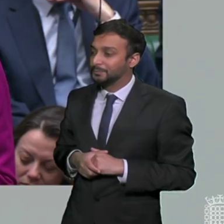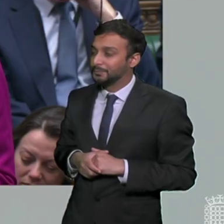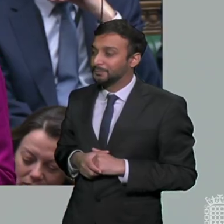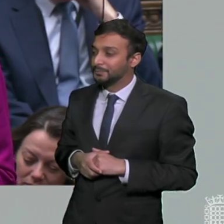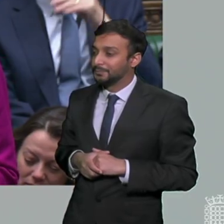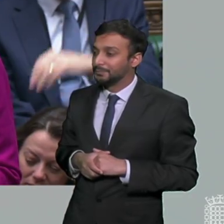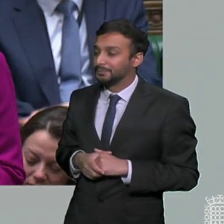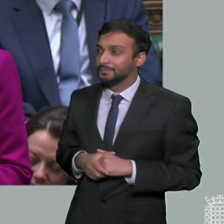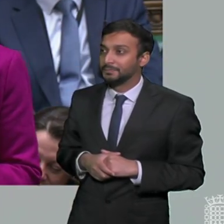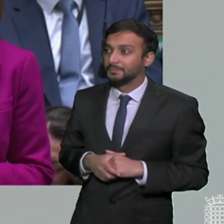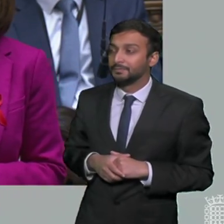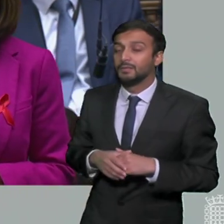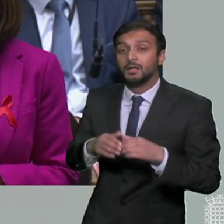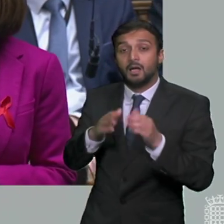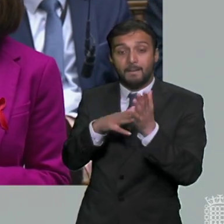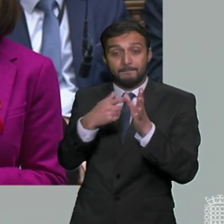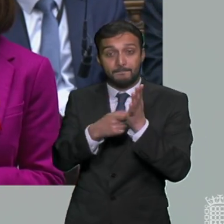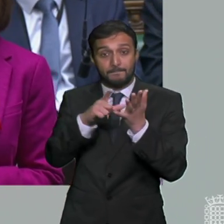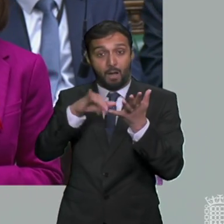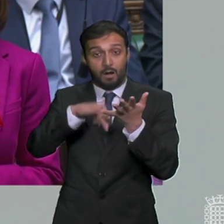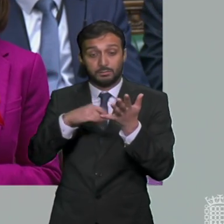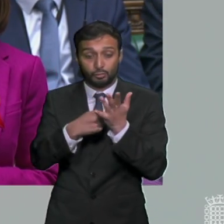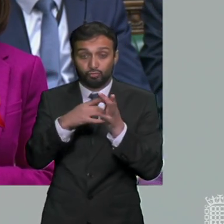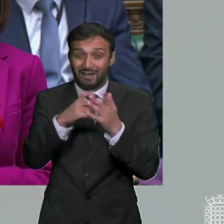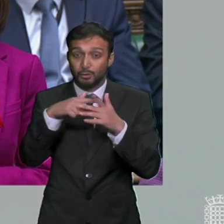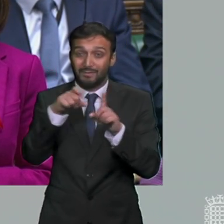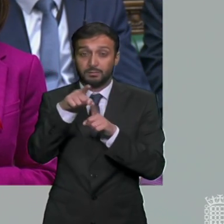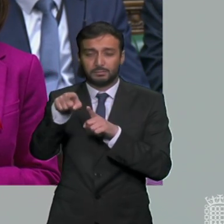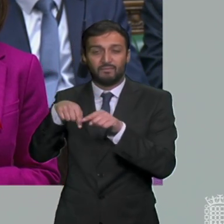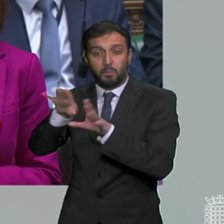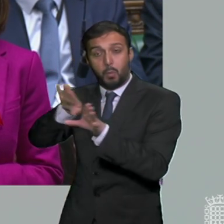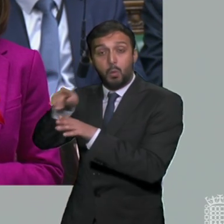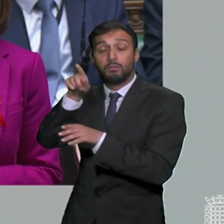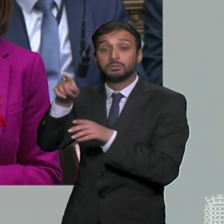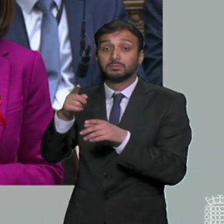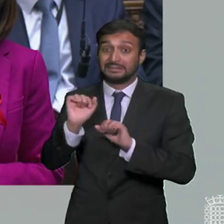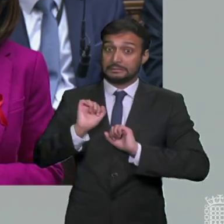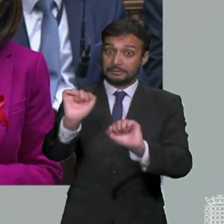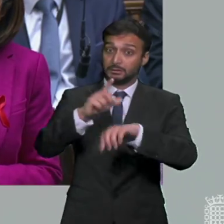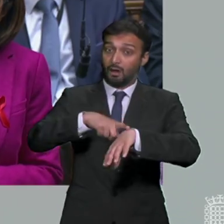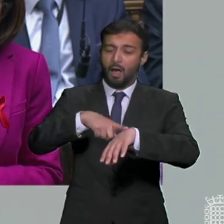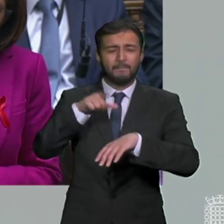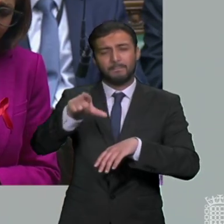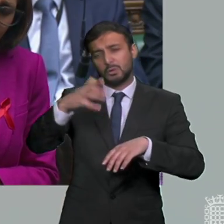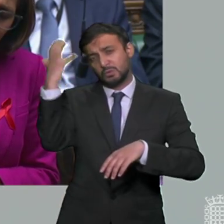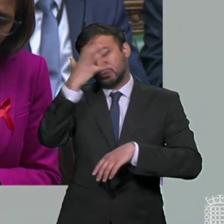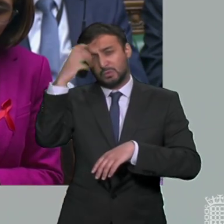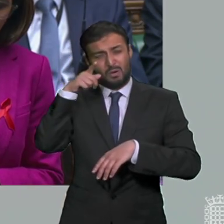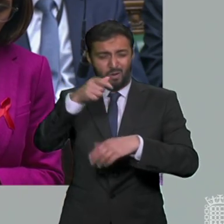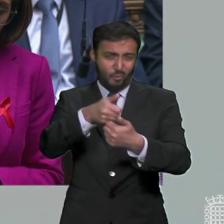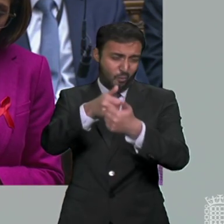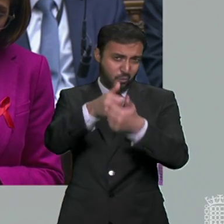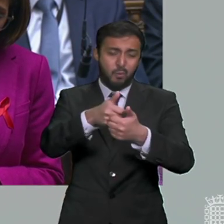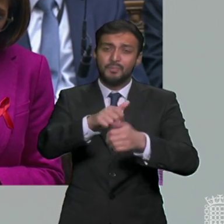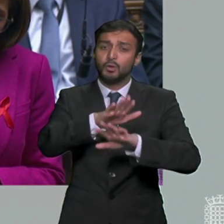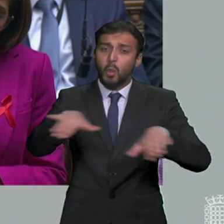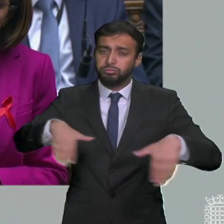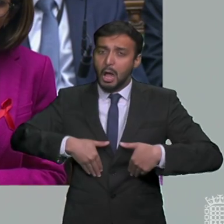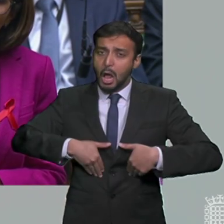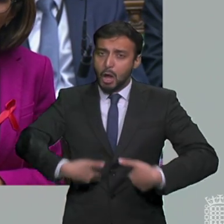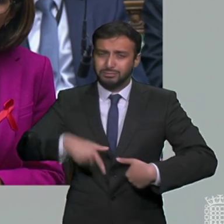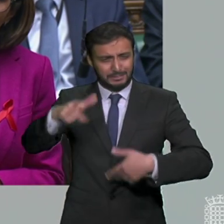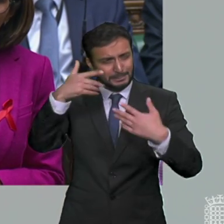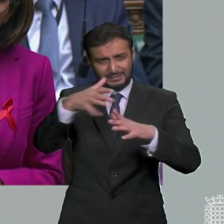Off the pitch, Marcus Rashford has been a tireless campaigner on child hunger, in the face of fierce Conservative opposition.